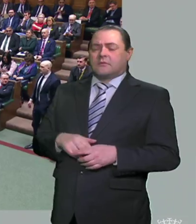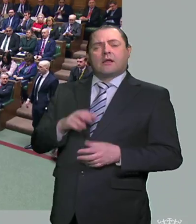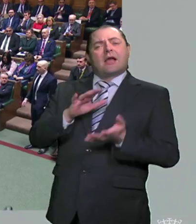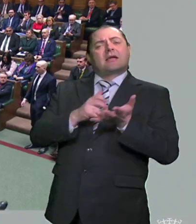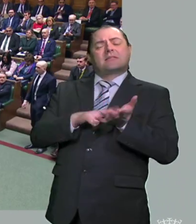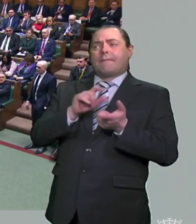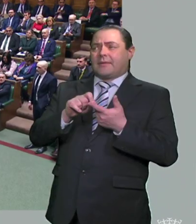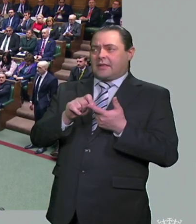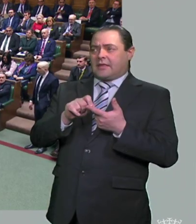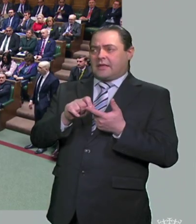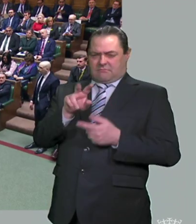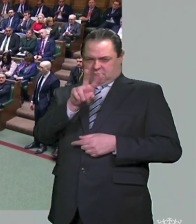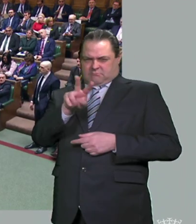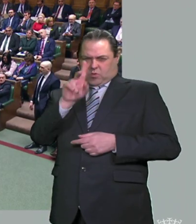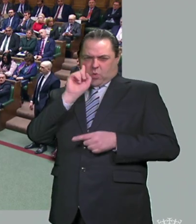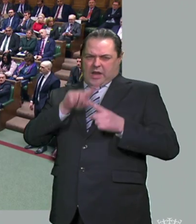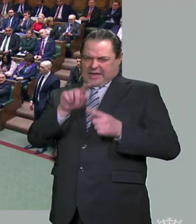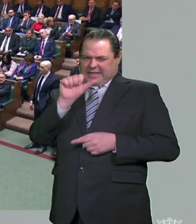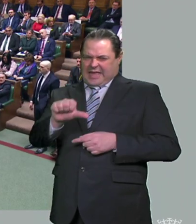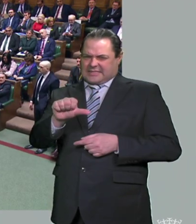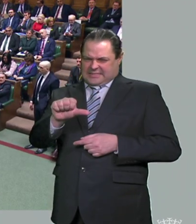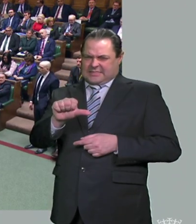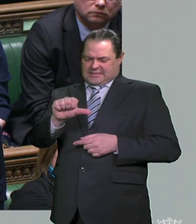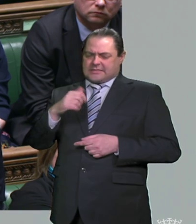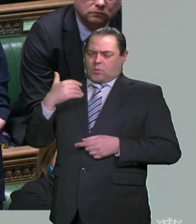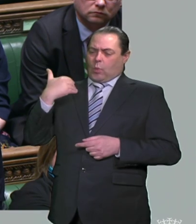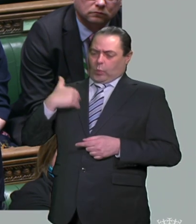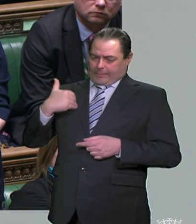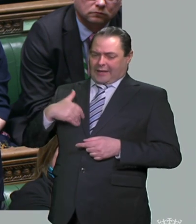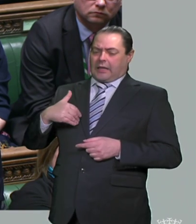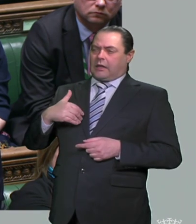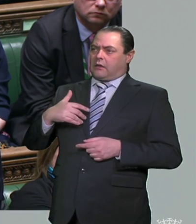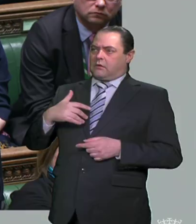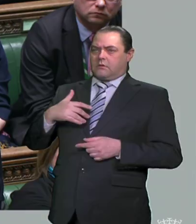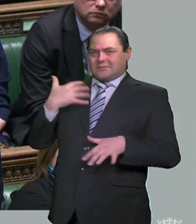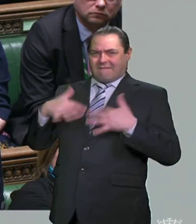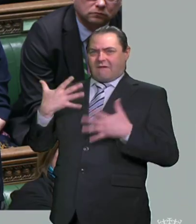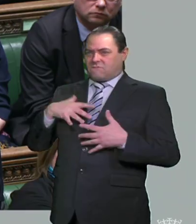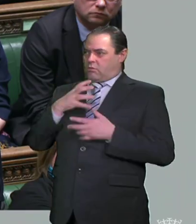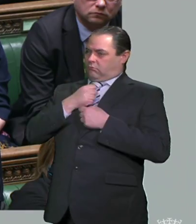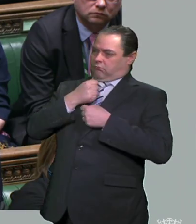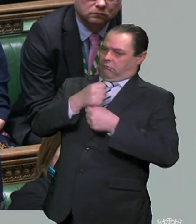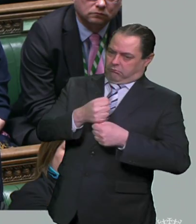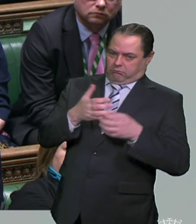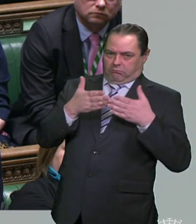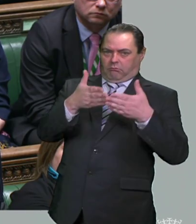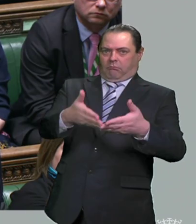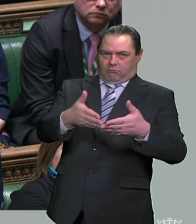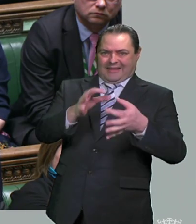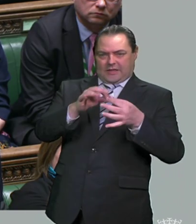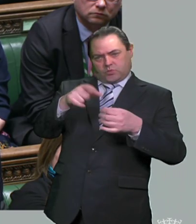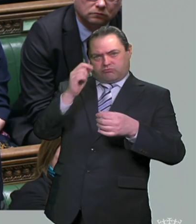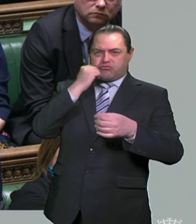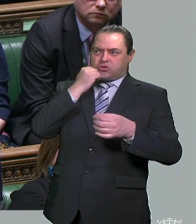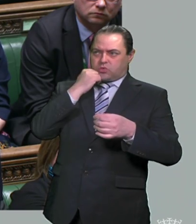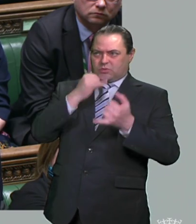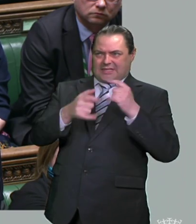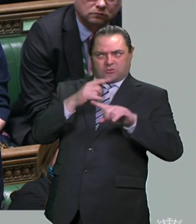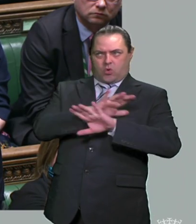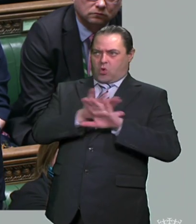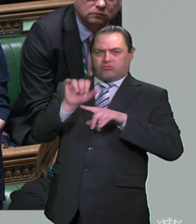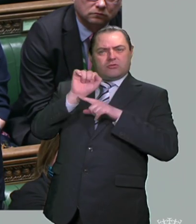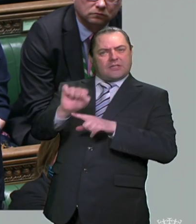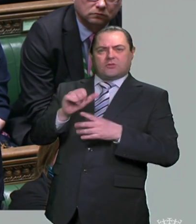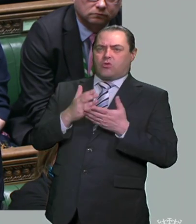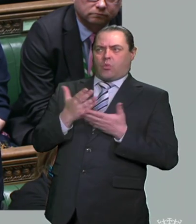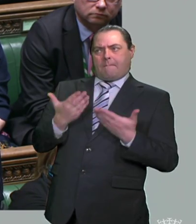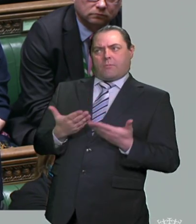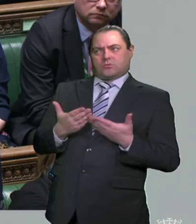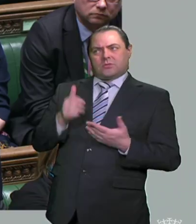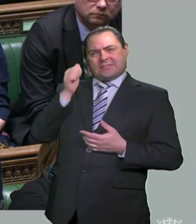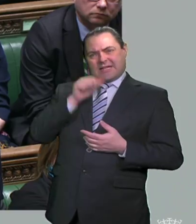I will take that as a yes from the Prime Minister that women who are victims of sex trafficking will not be protected under our modern slavery laws.